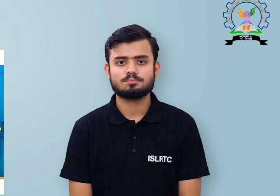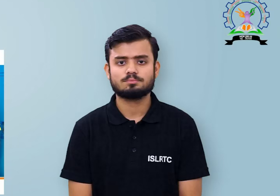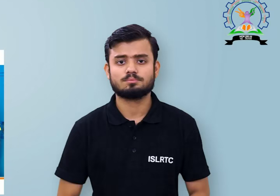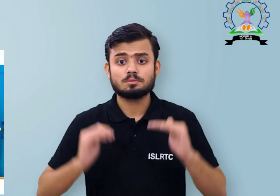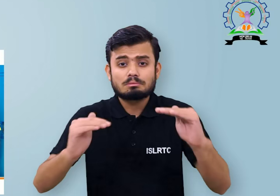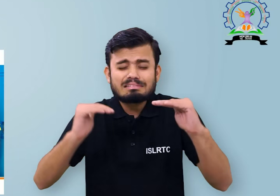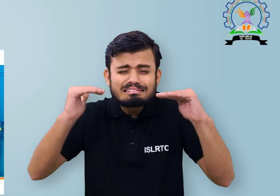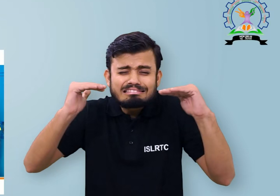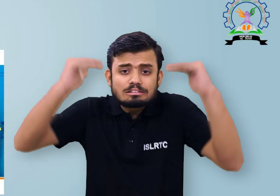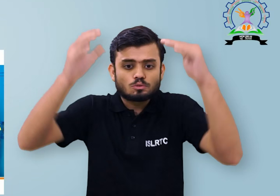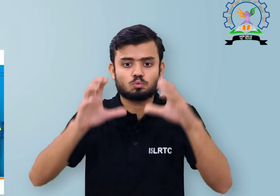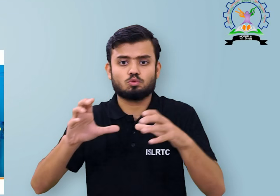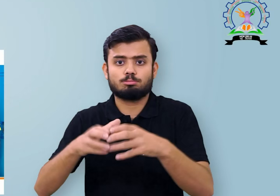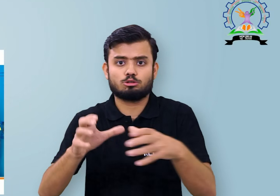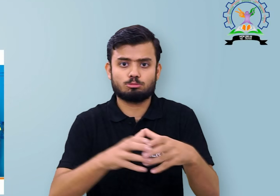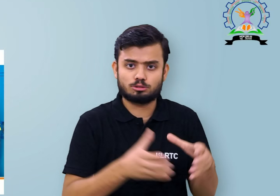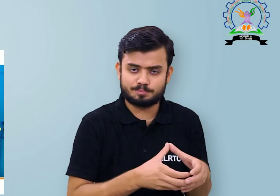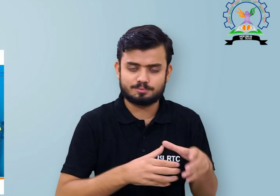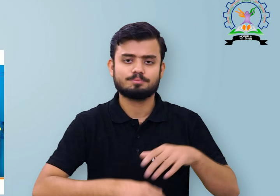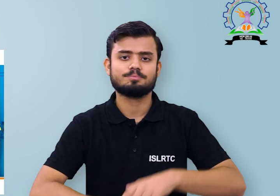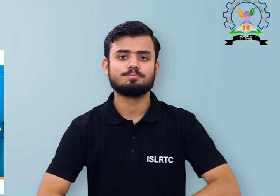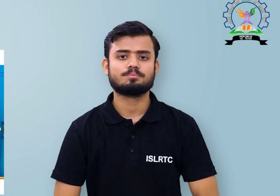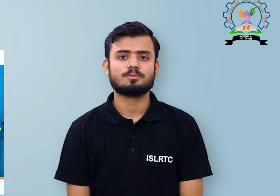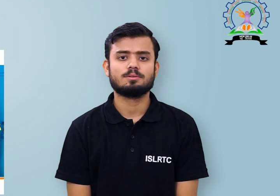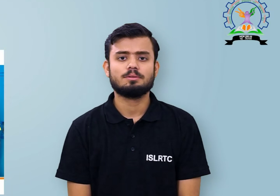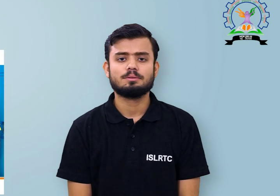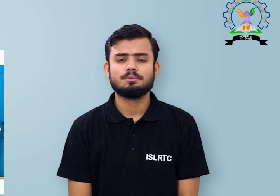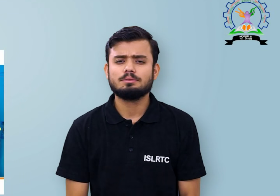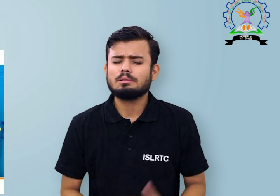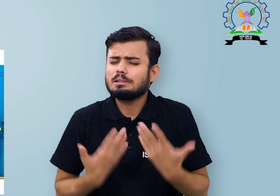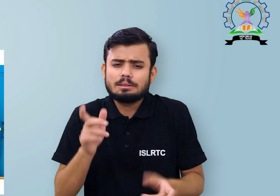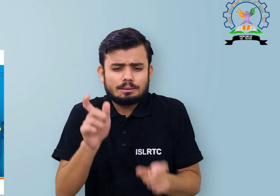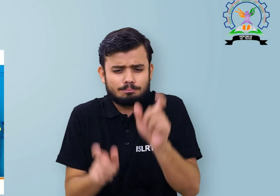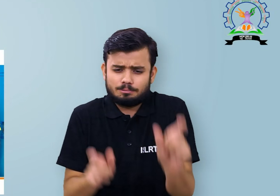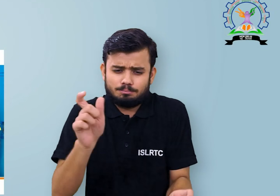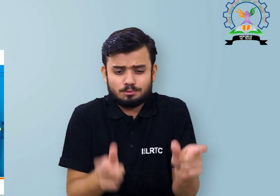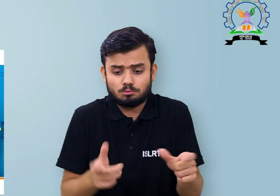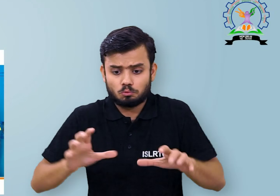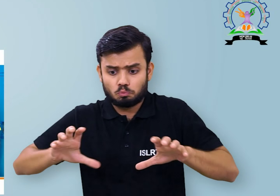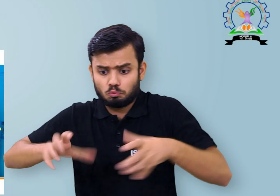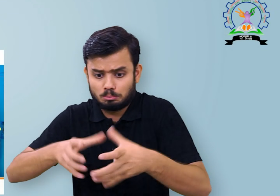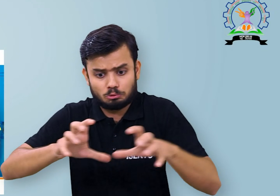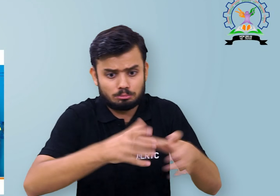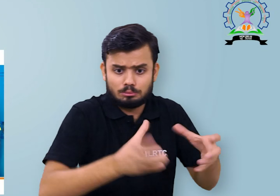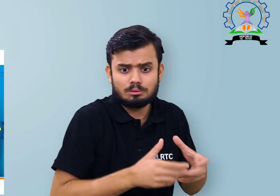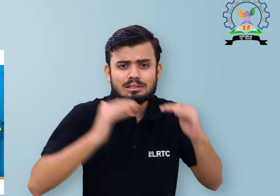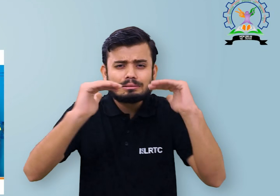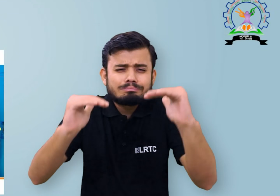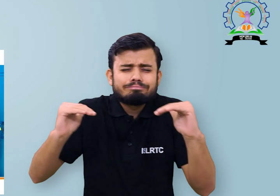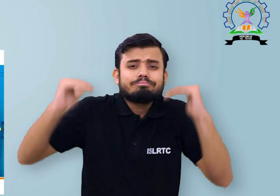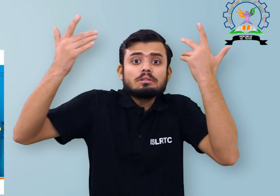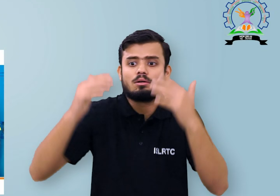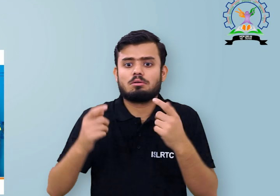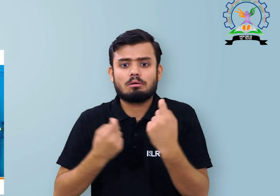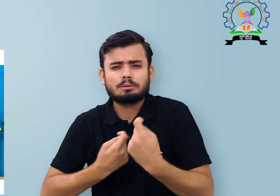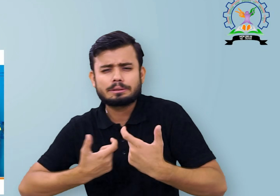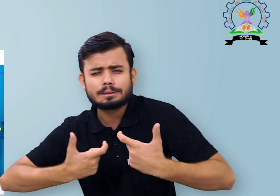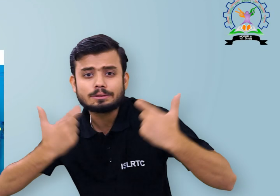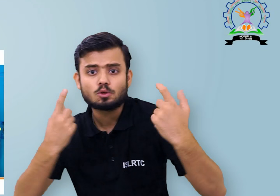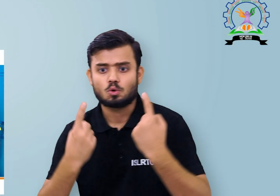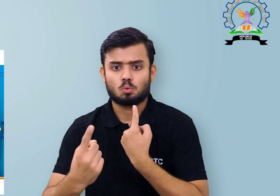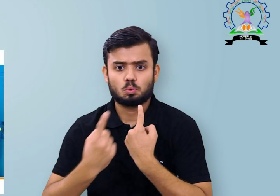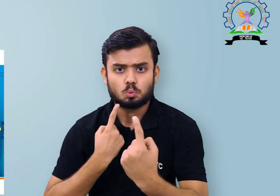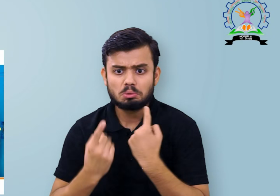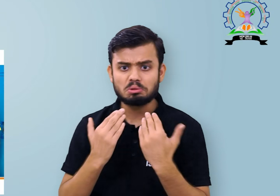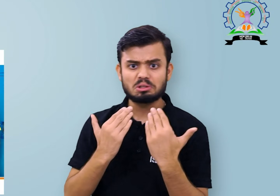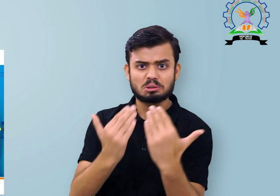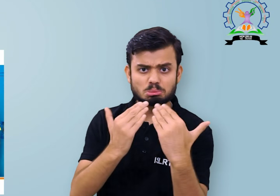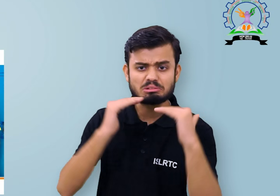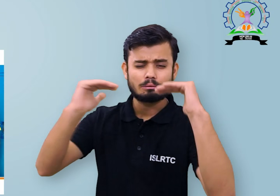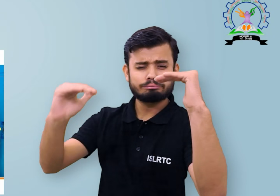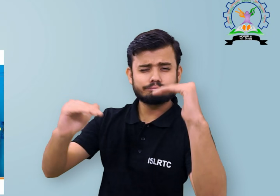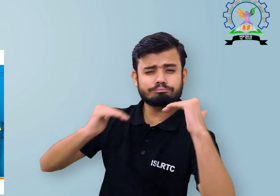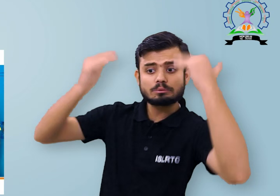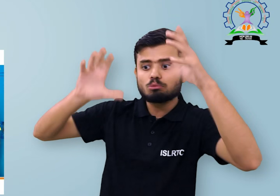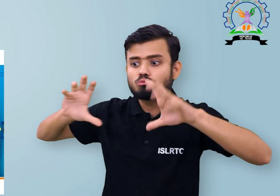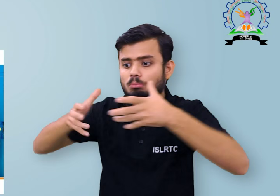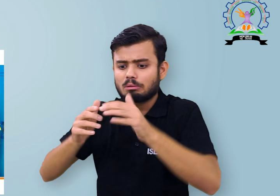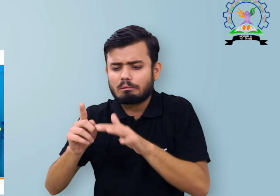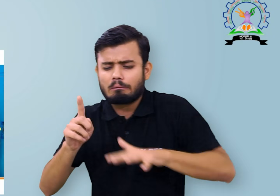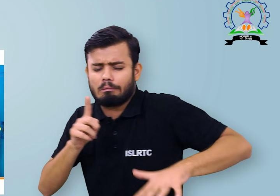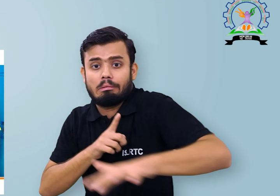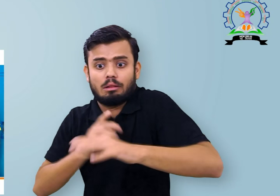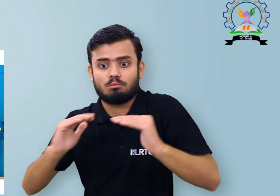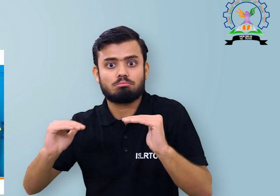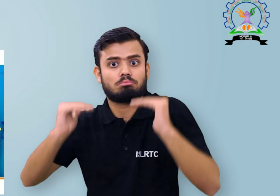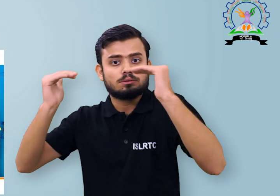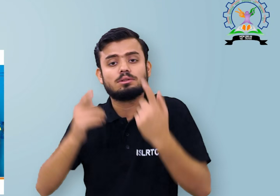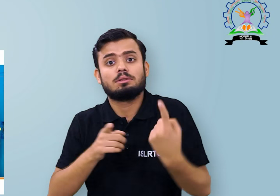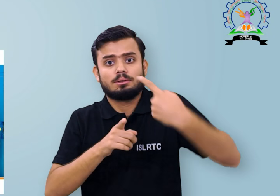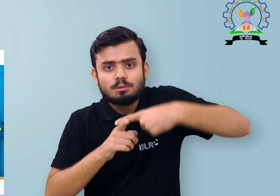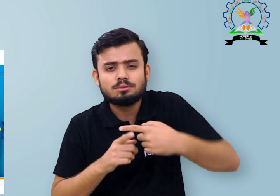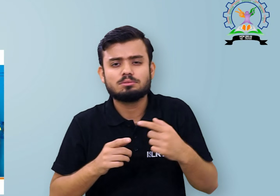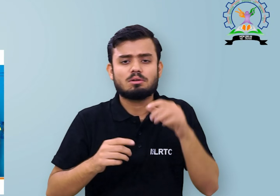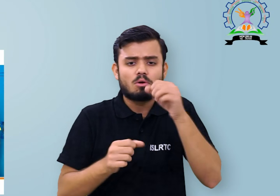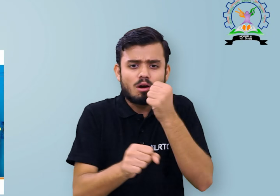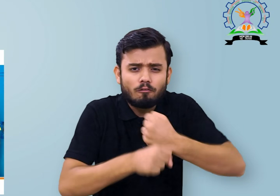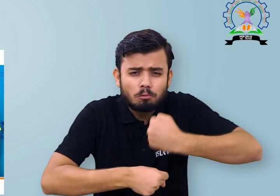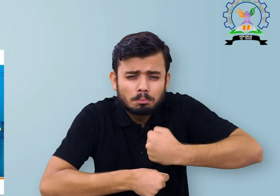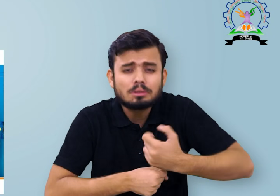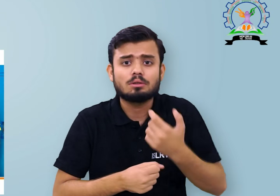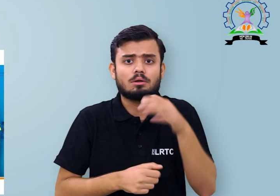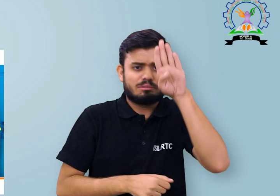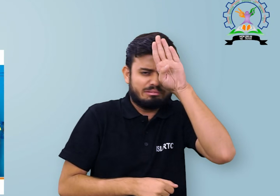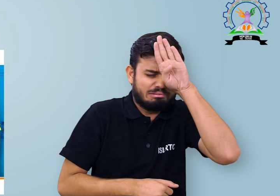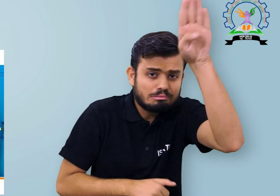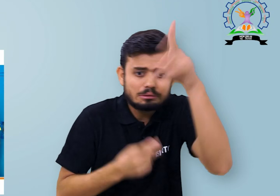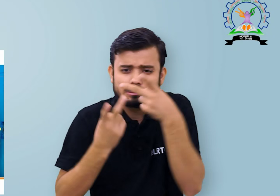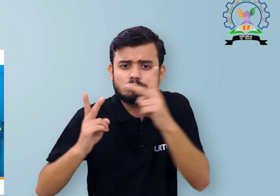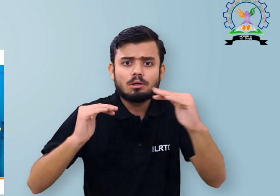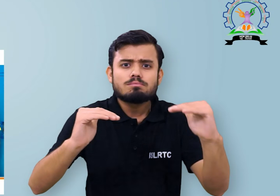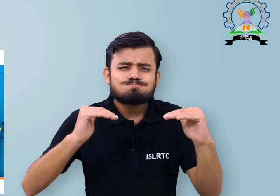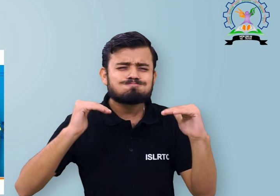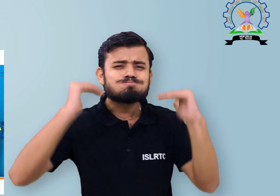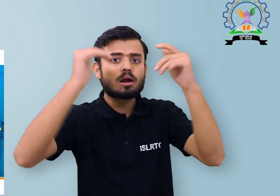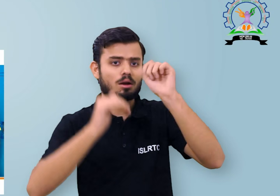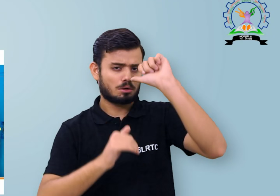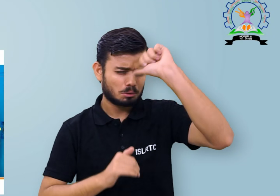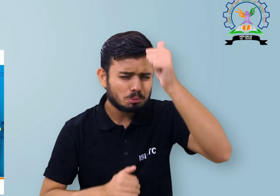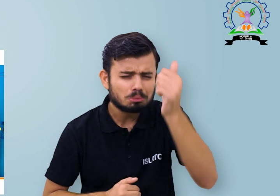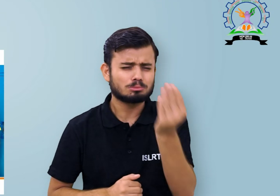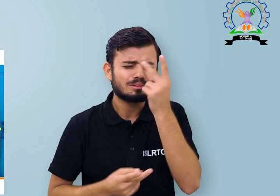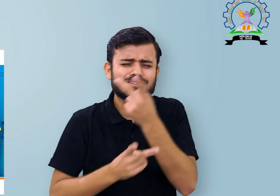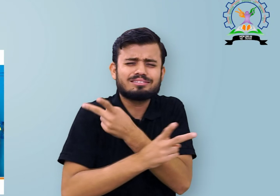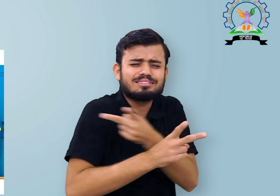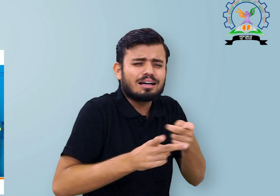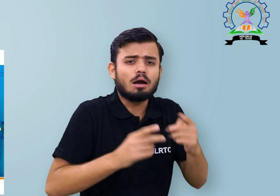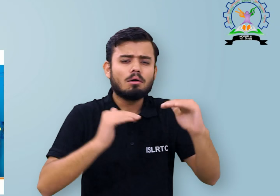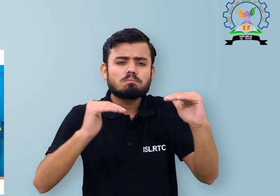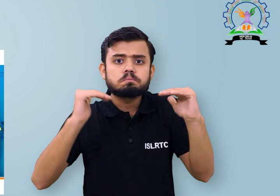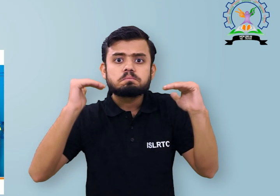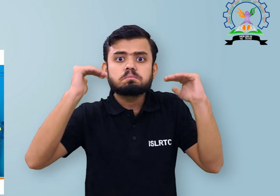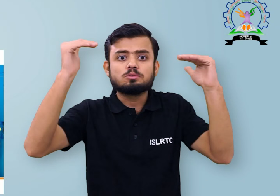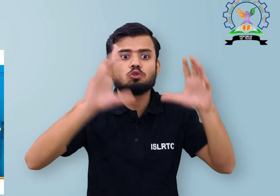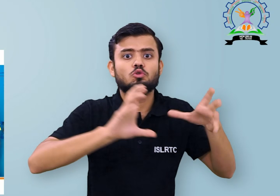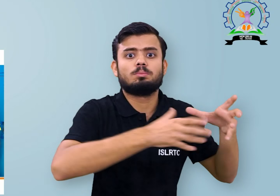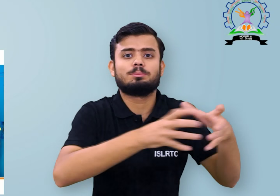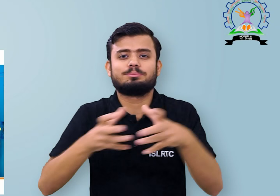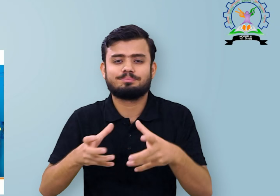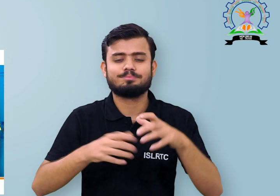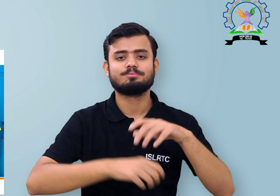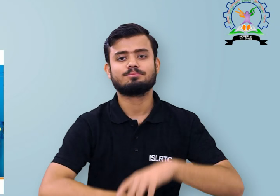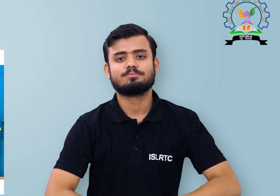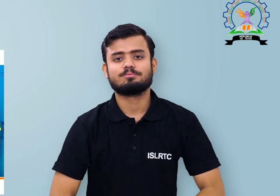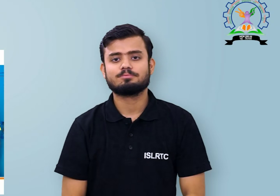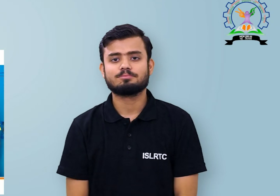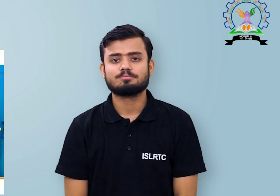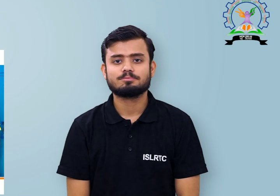Elite Higher layers of the society, such as rulers, officials, administrators, and often priests.